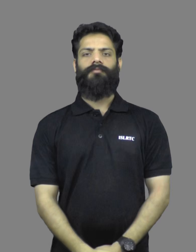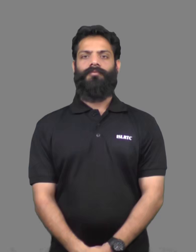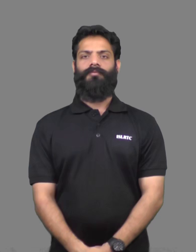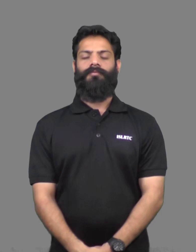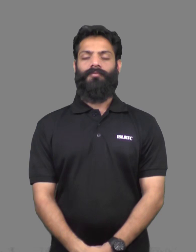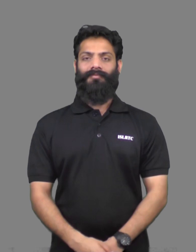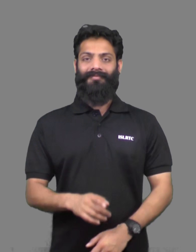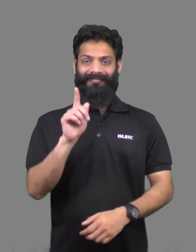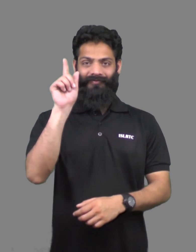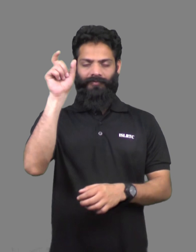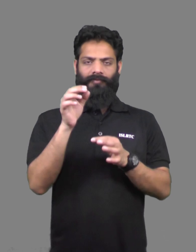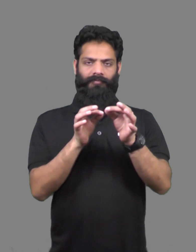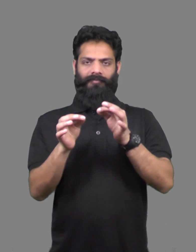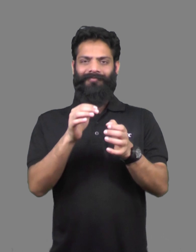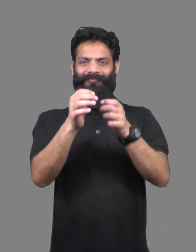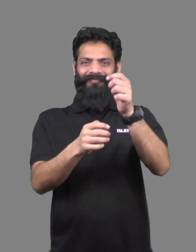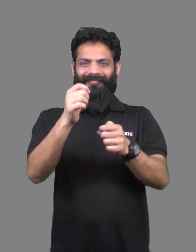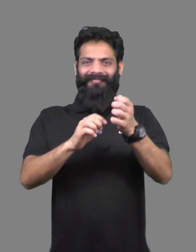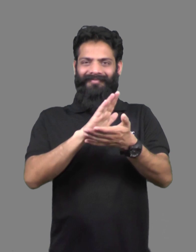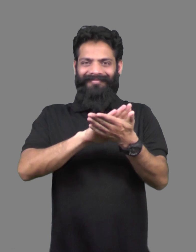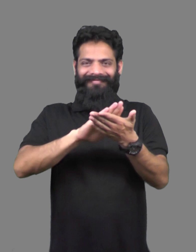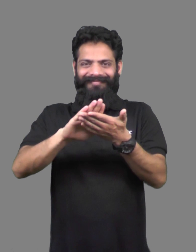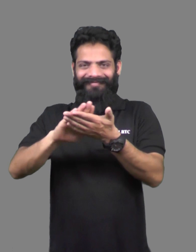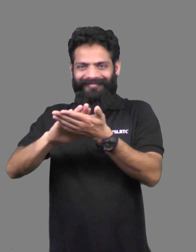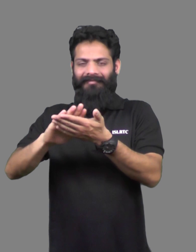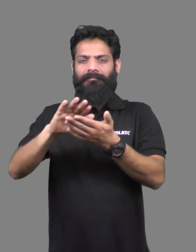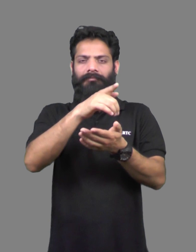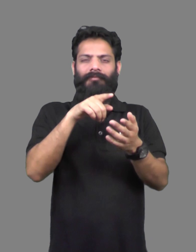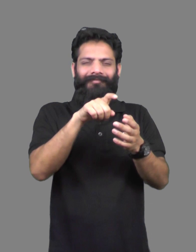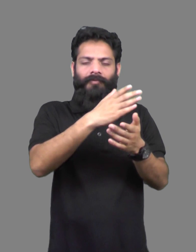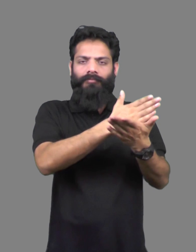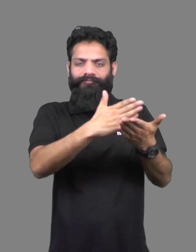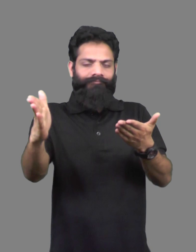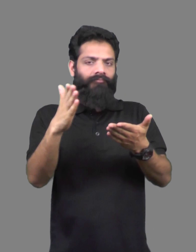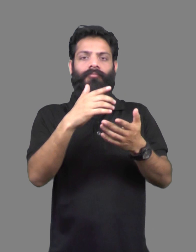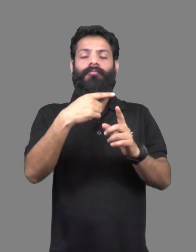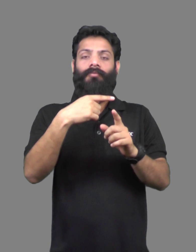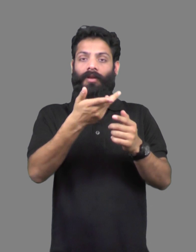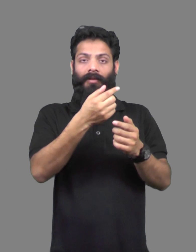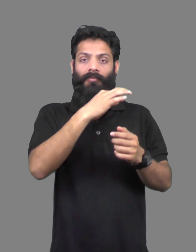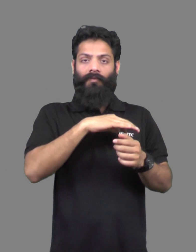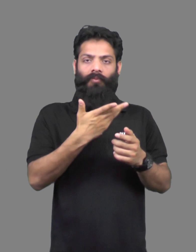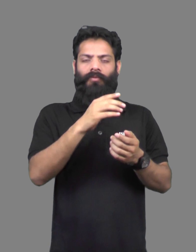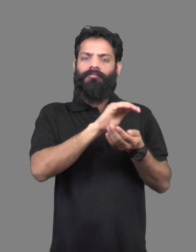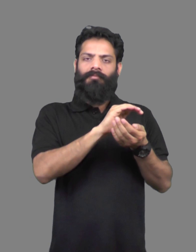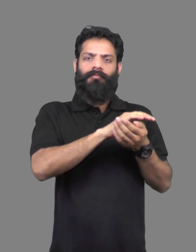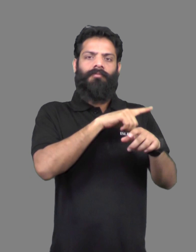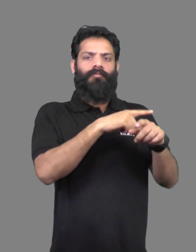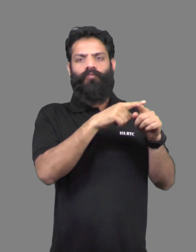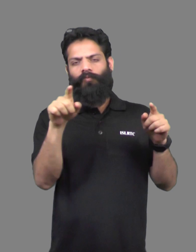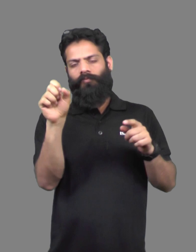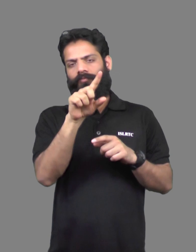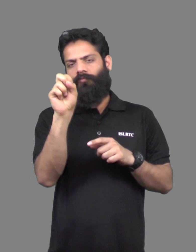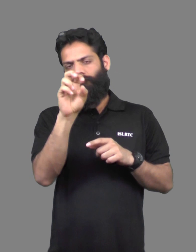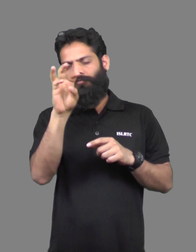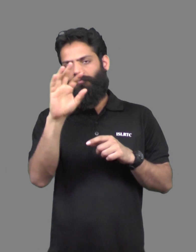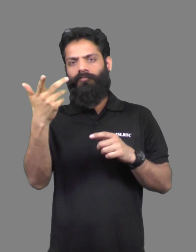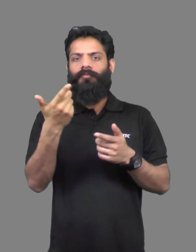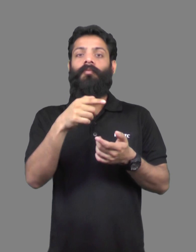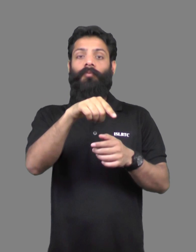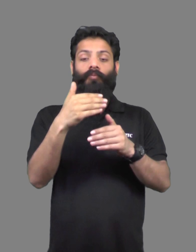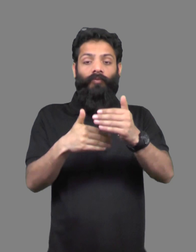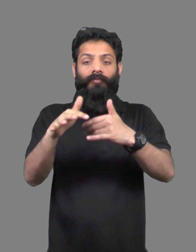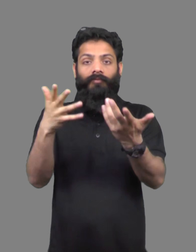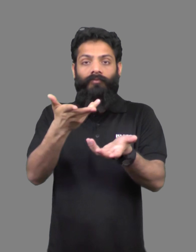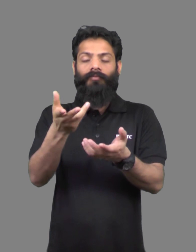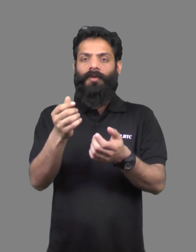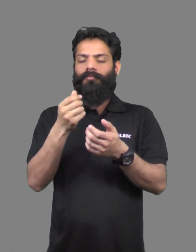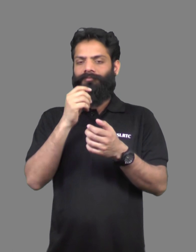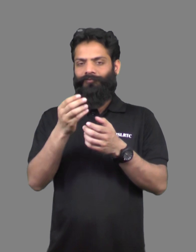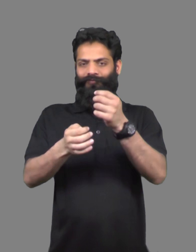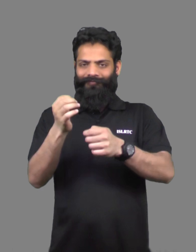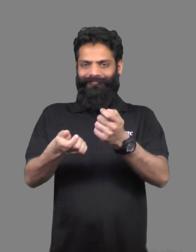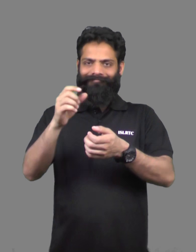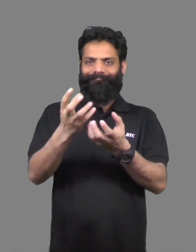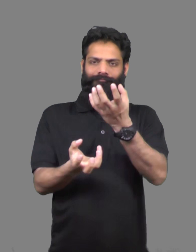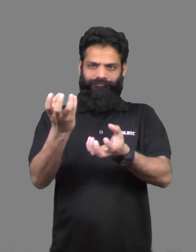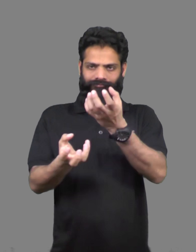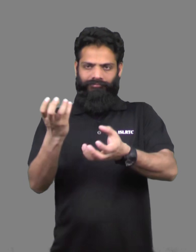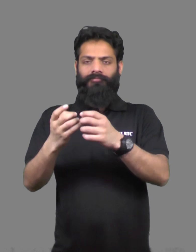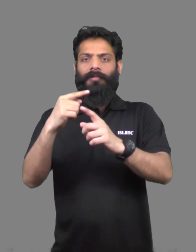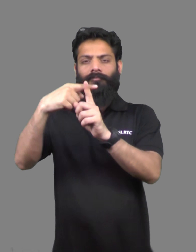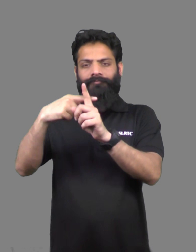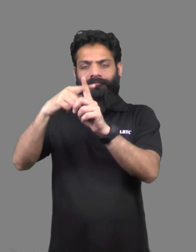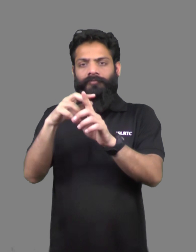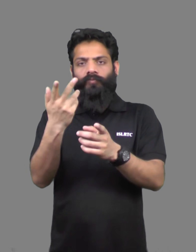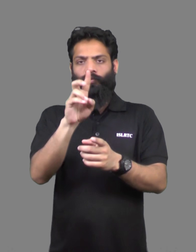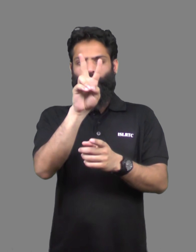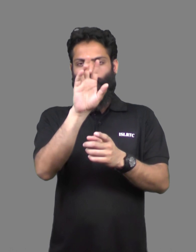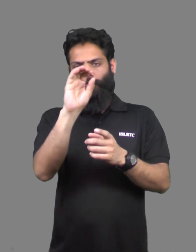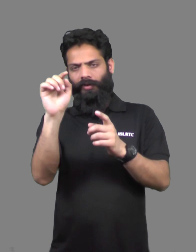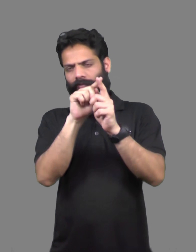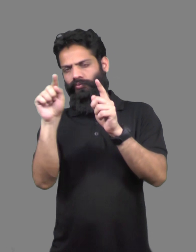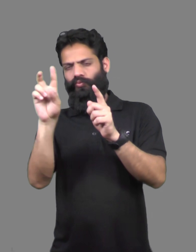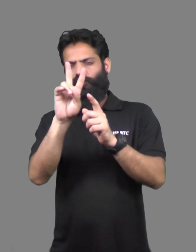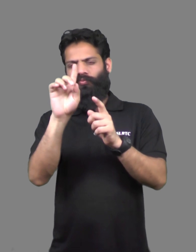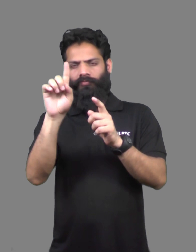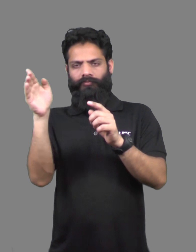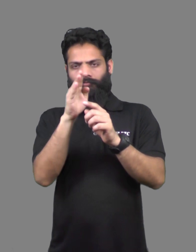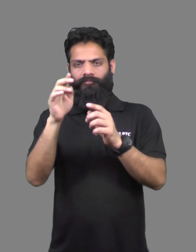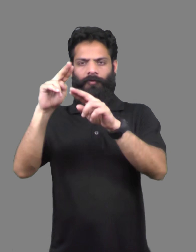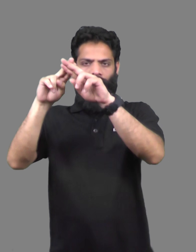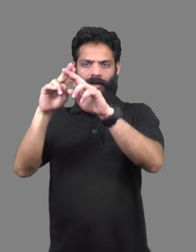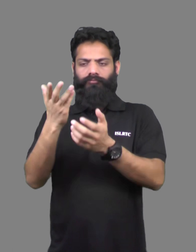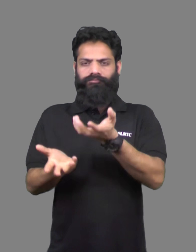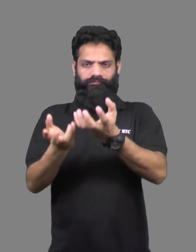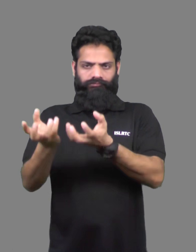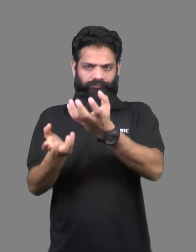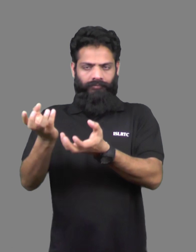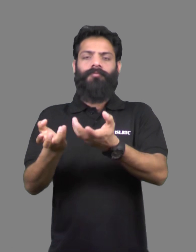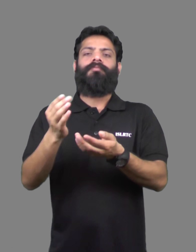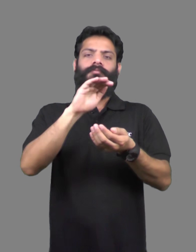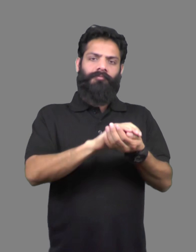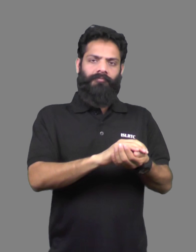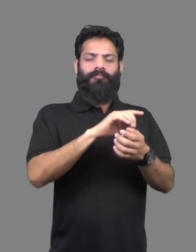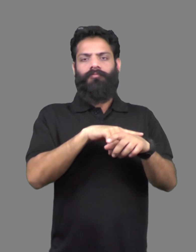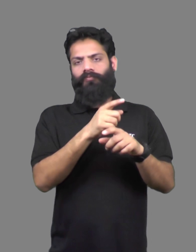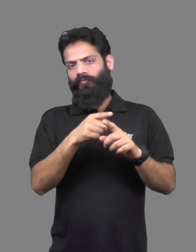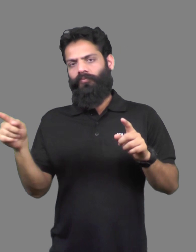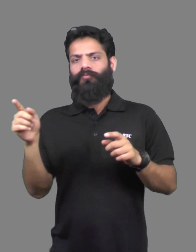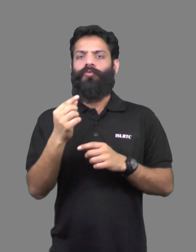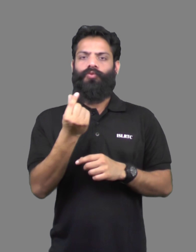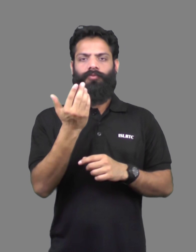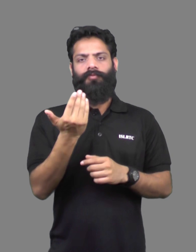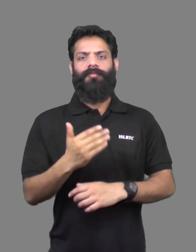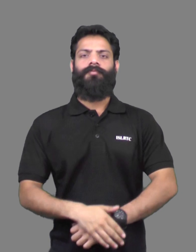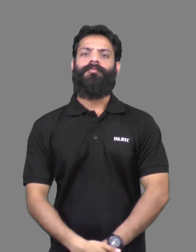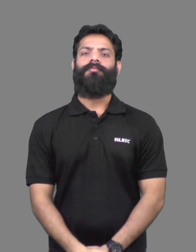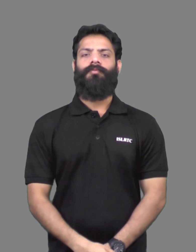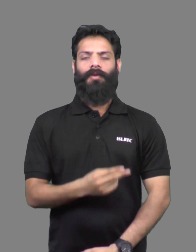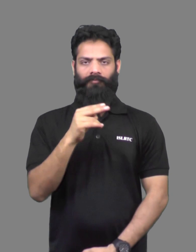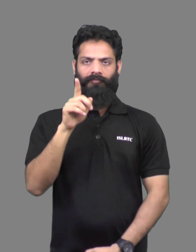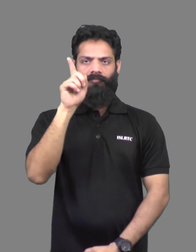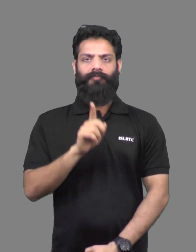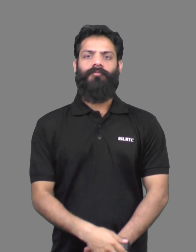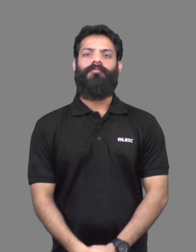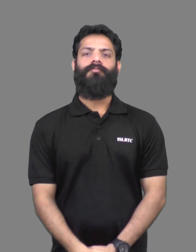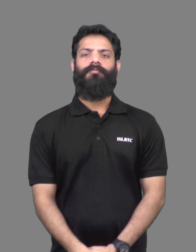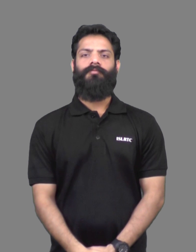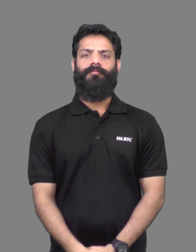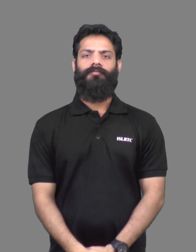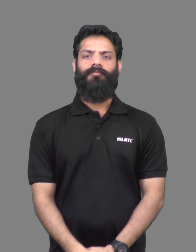Sterilization